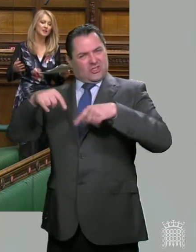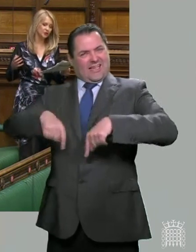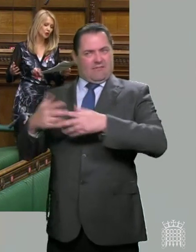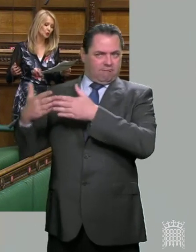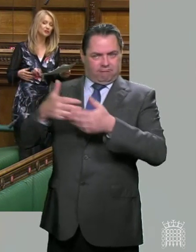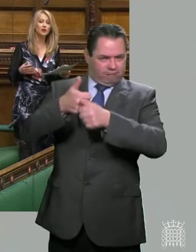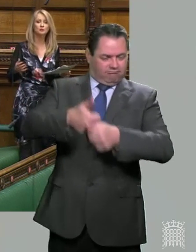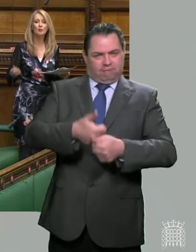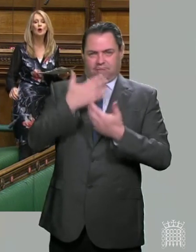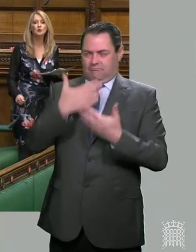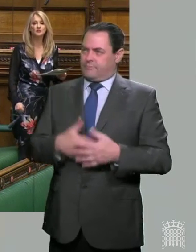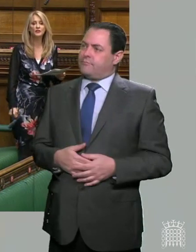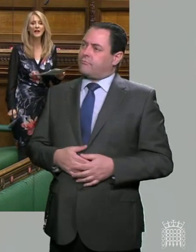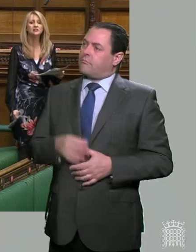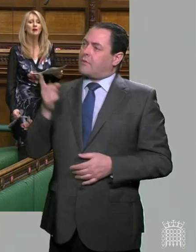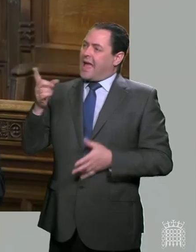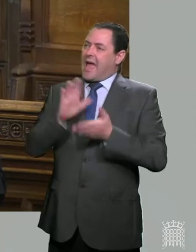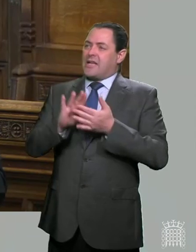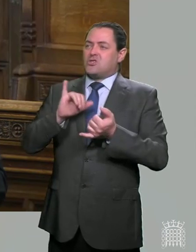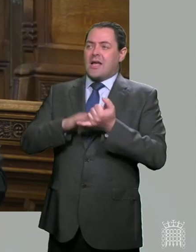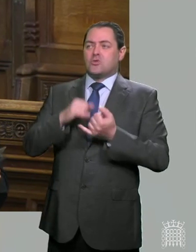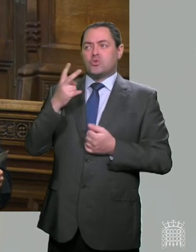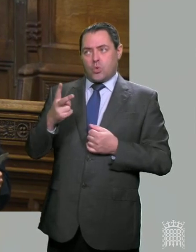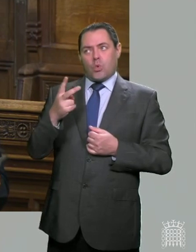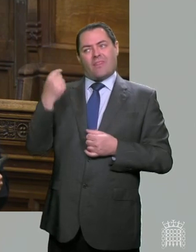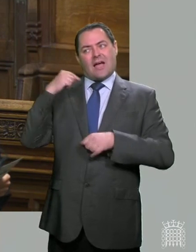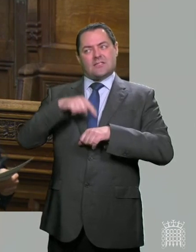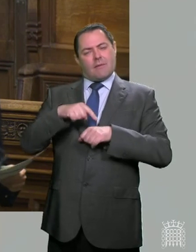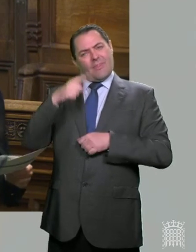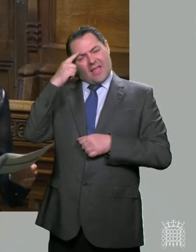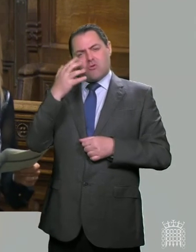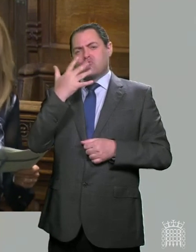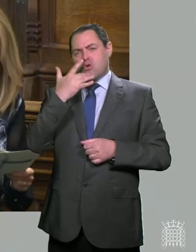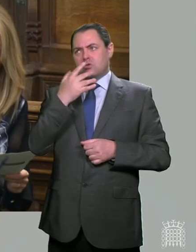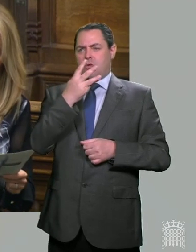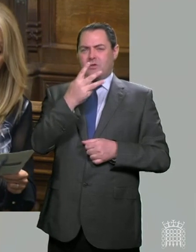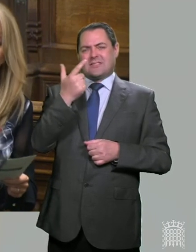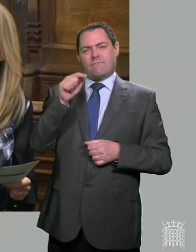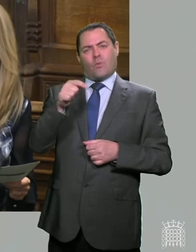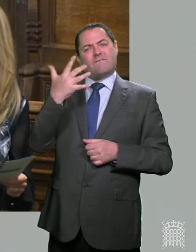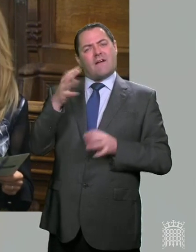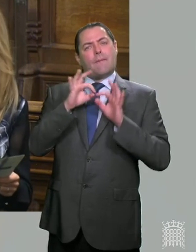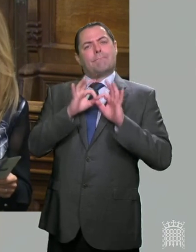When High Speed 2 was first proposed, the estimated cost was £37.5 billion.